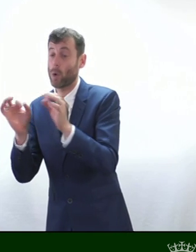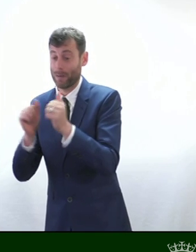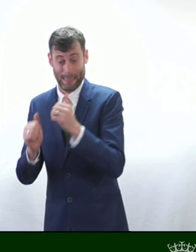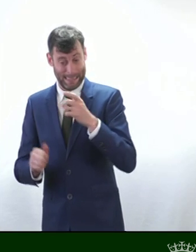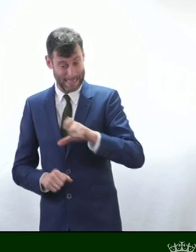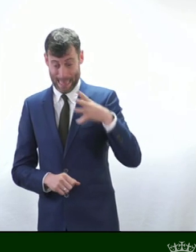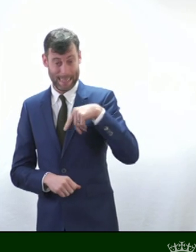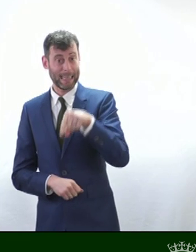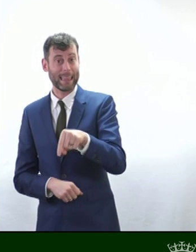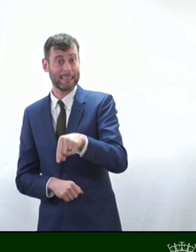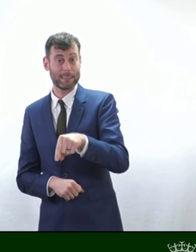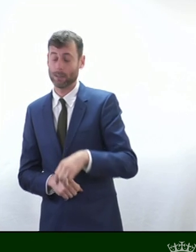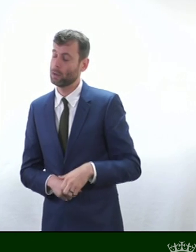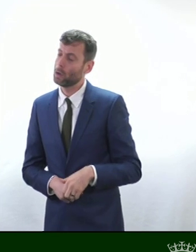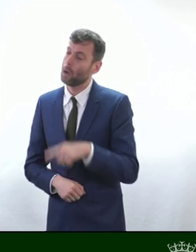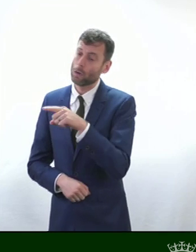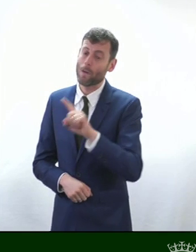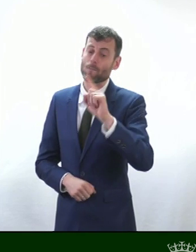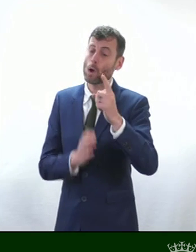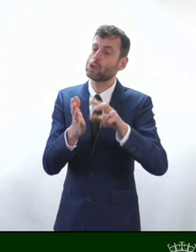That is in 23 days’ time.